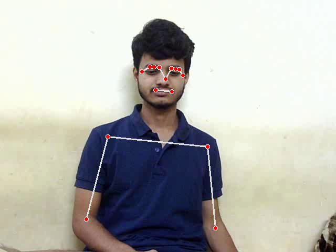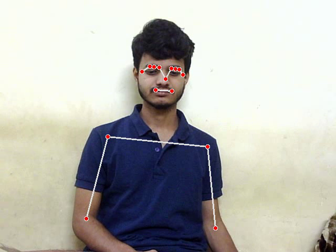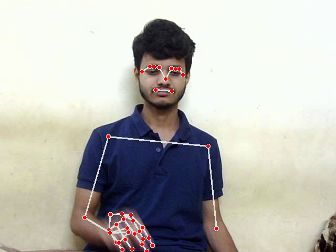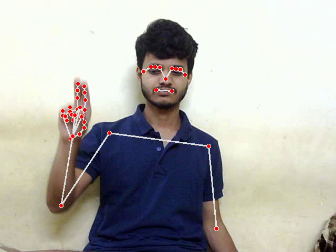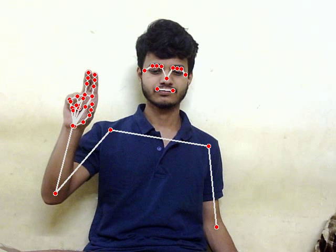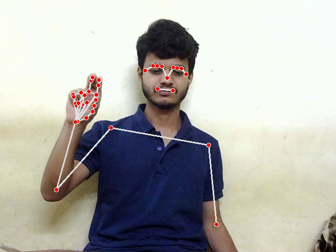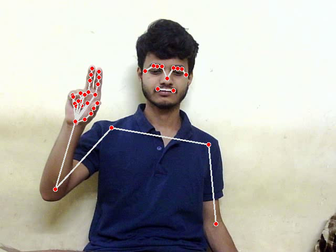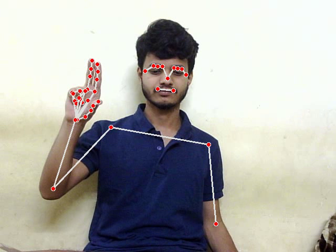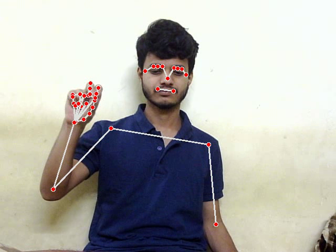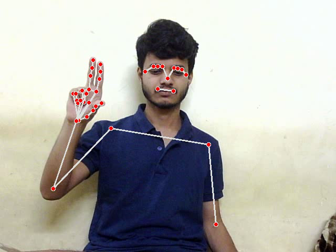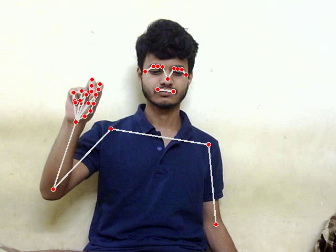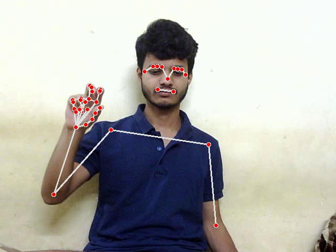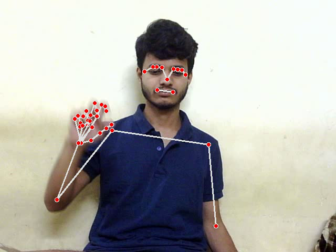no